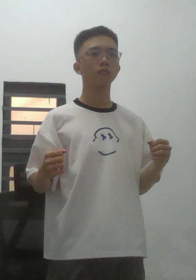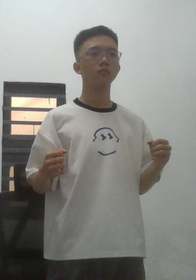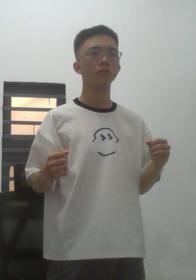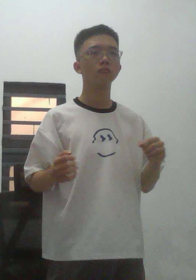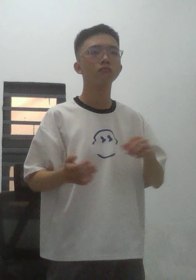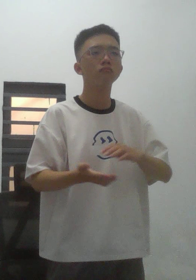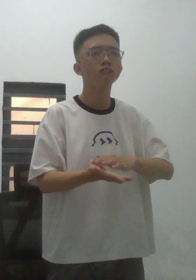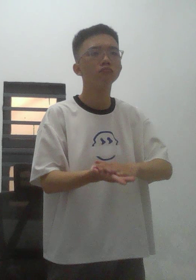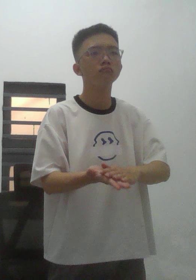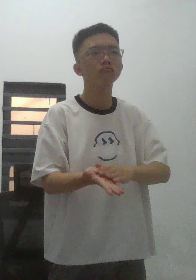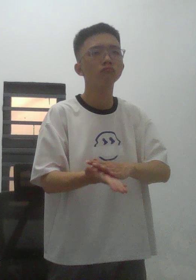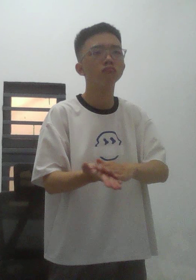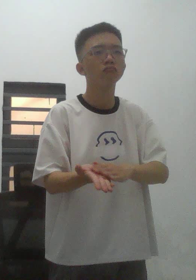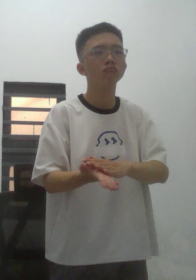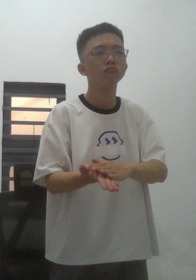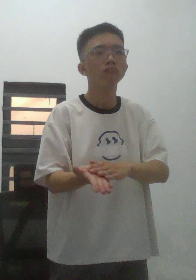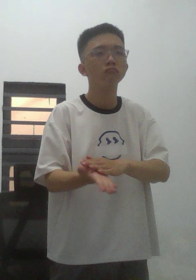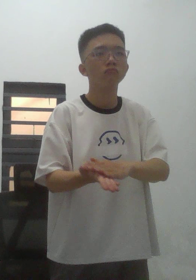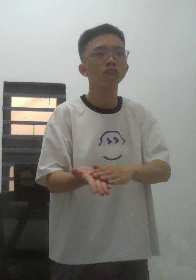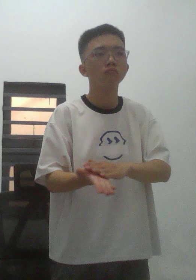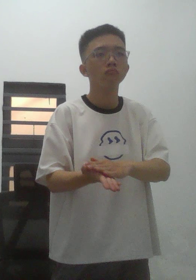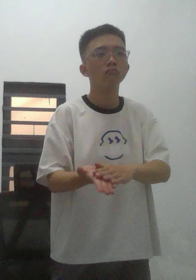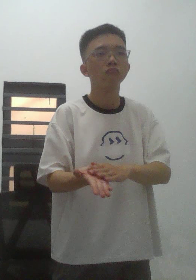xin loi